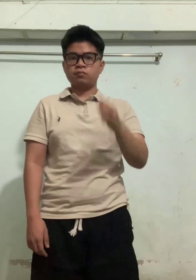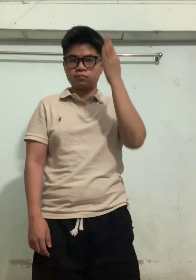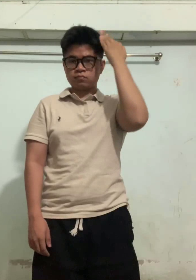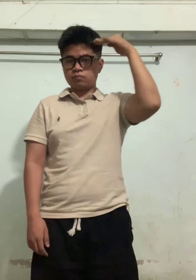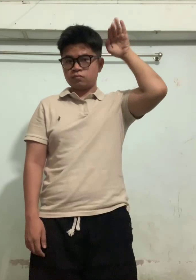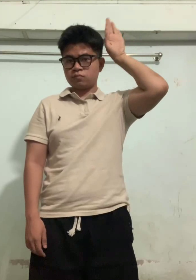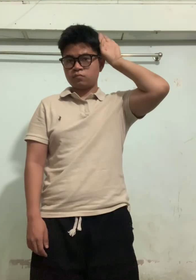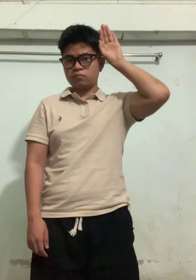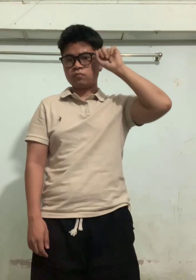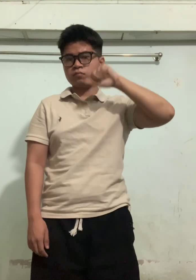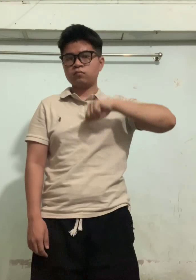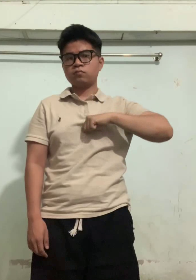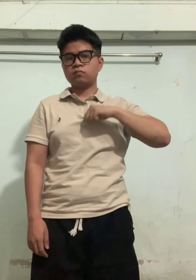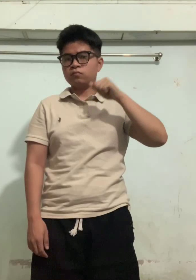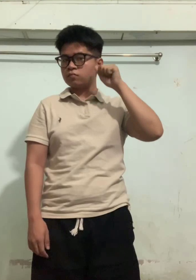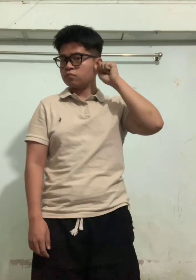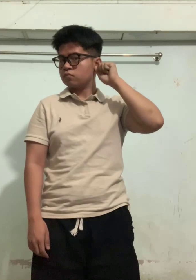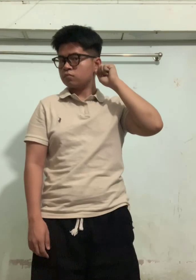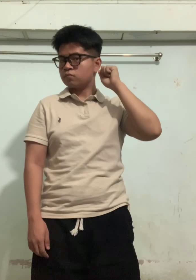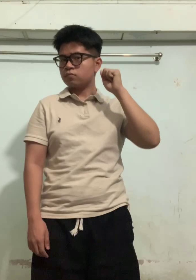thay co